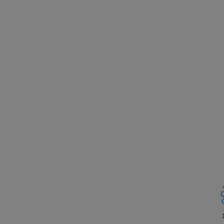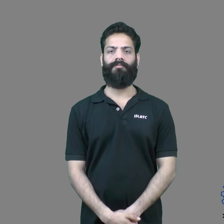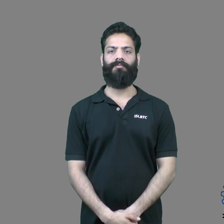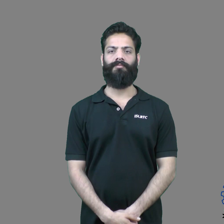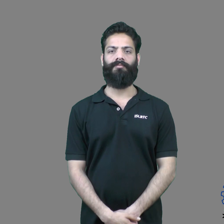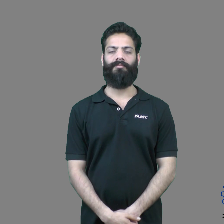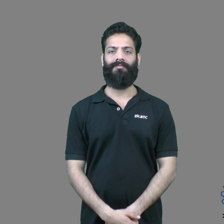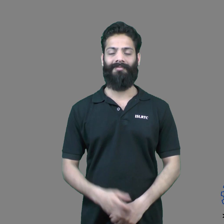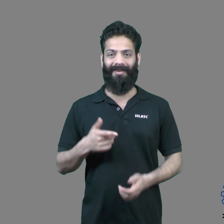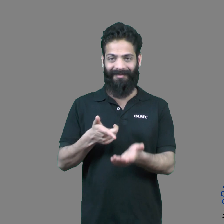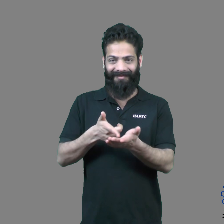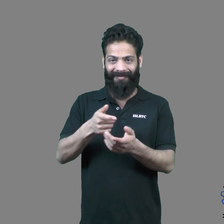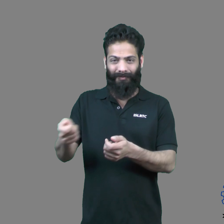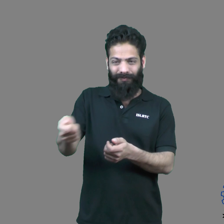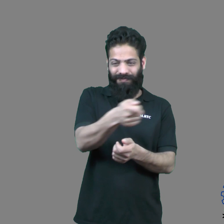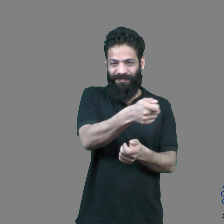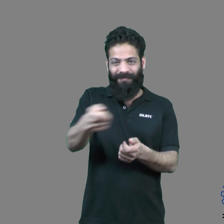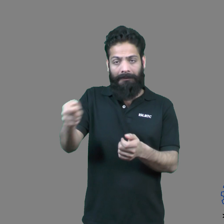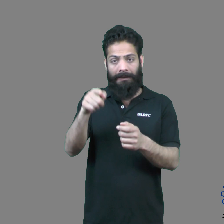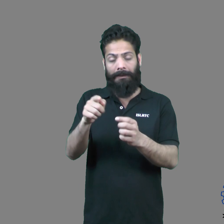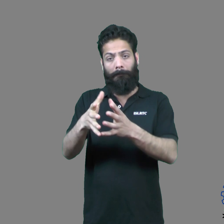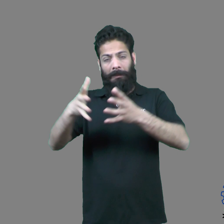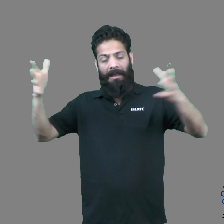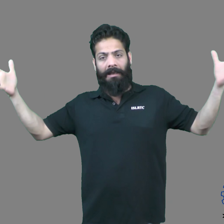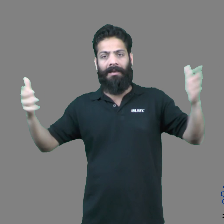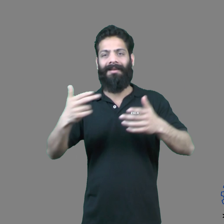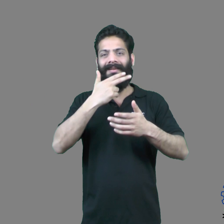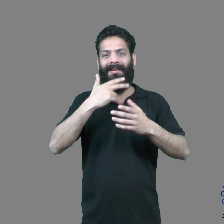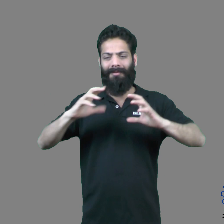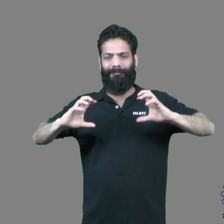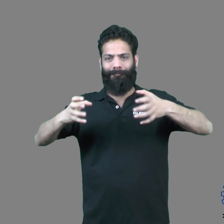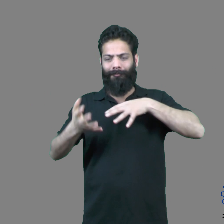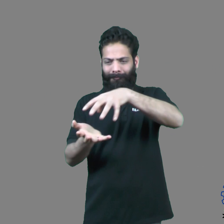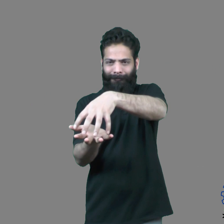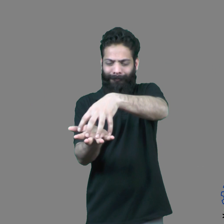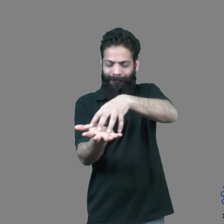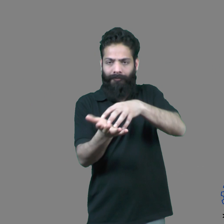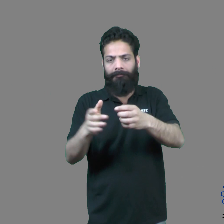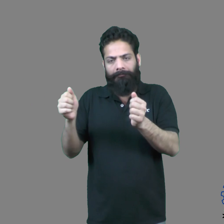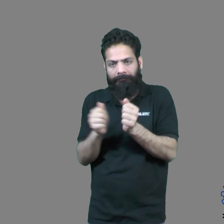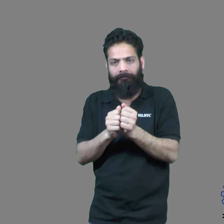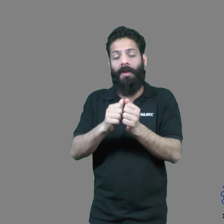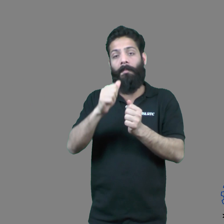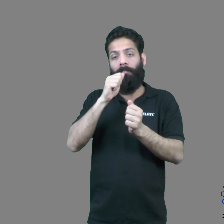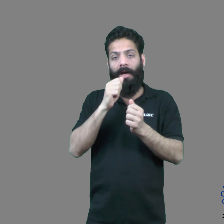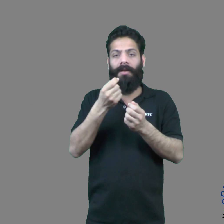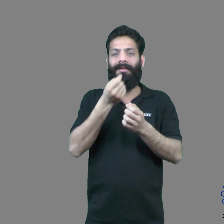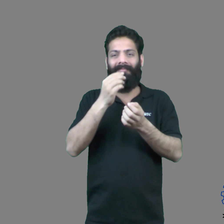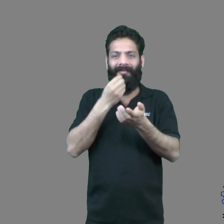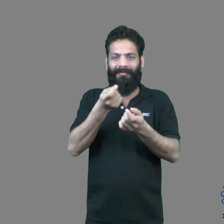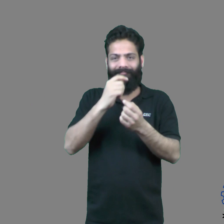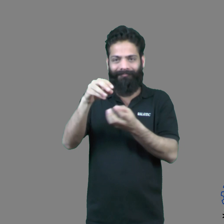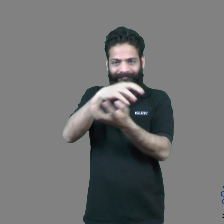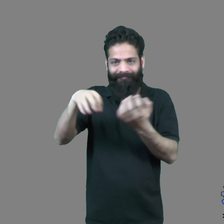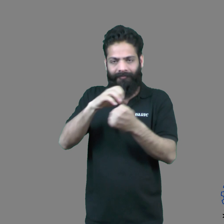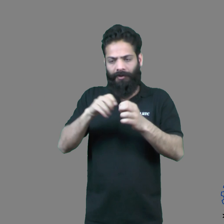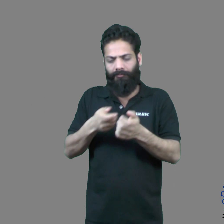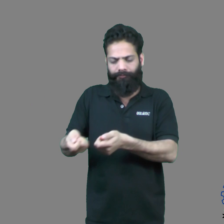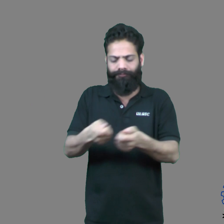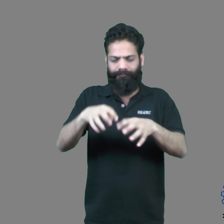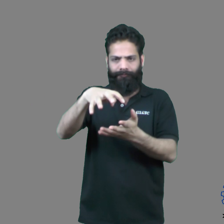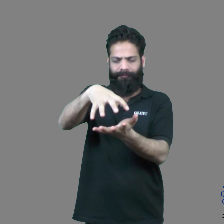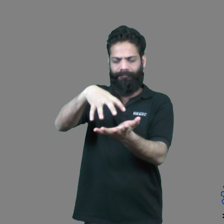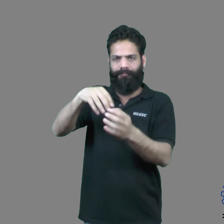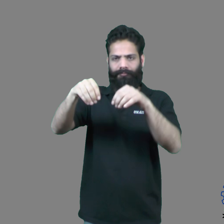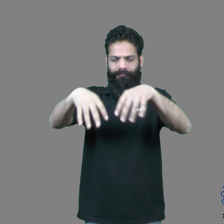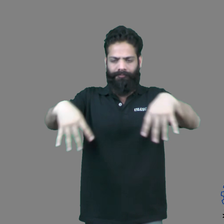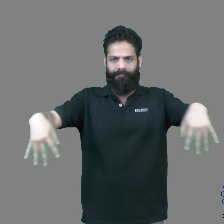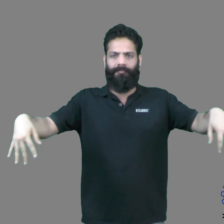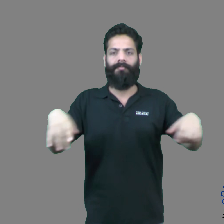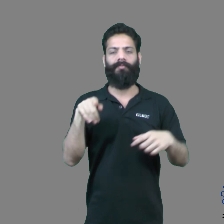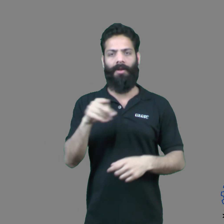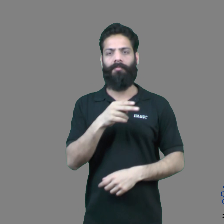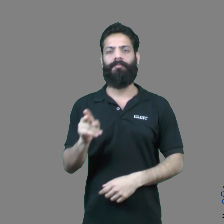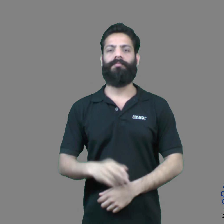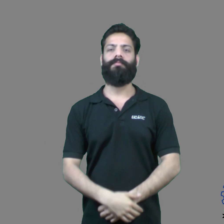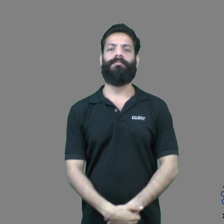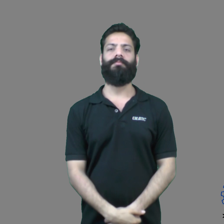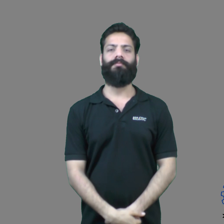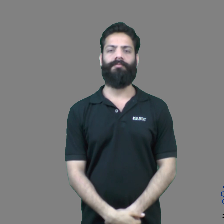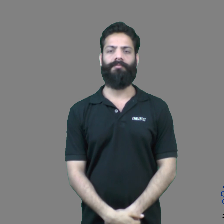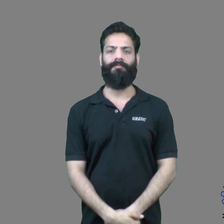Hydropneumatic Sprayer